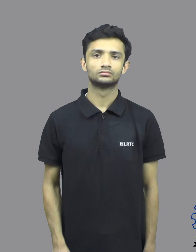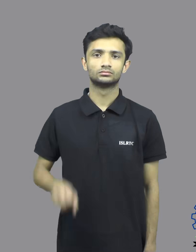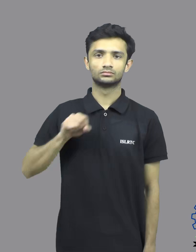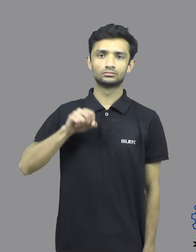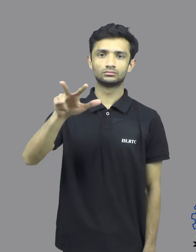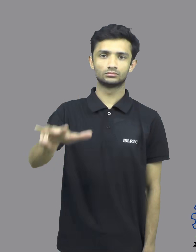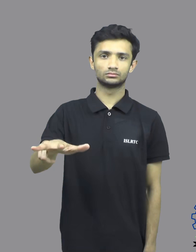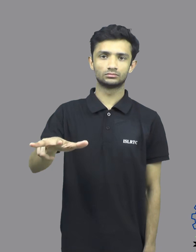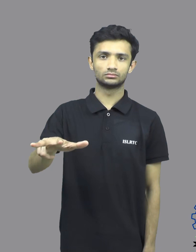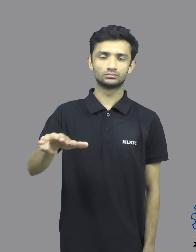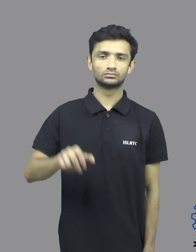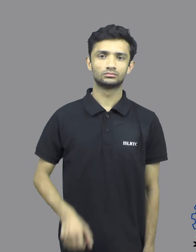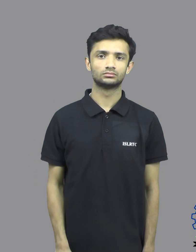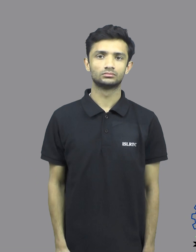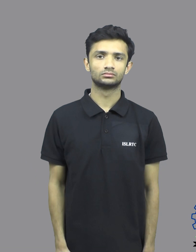Portugal